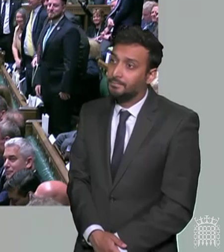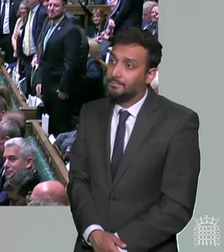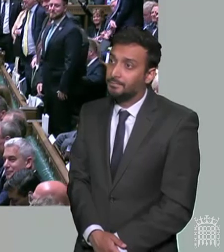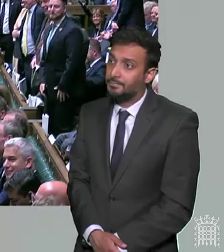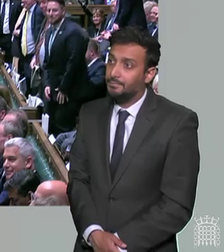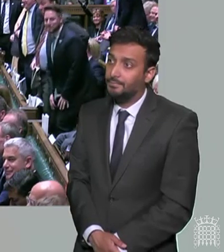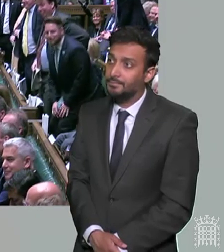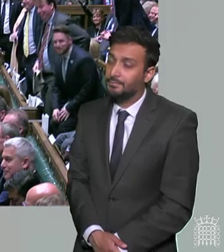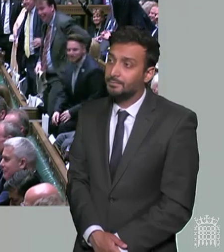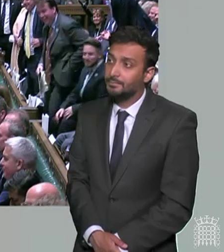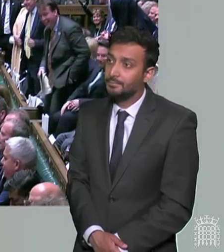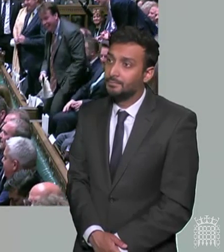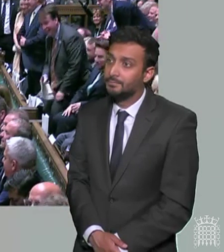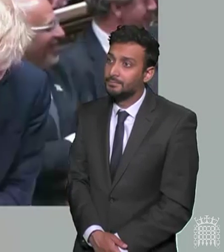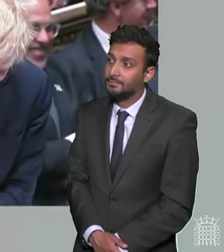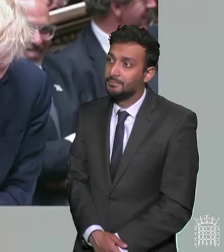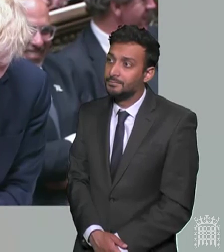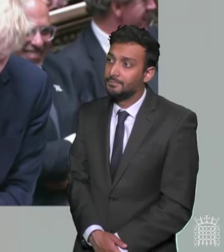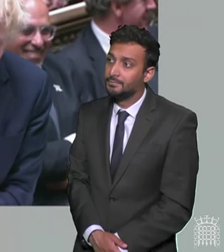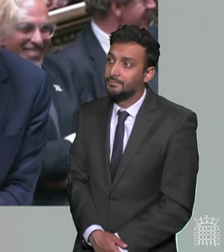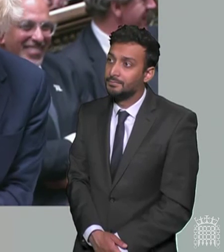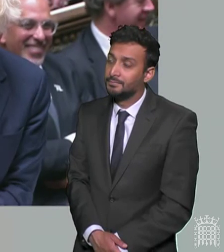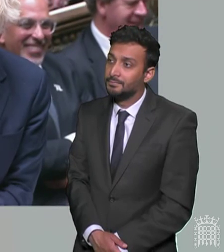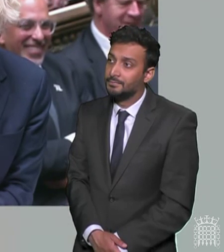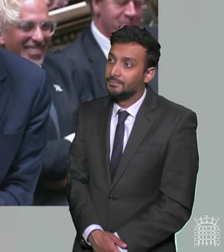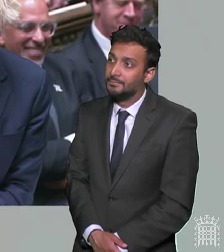Hear, hear, Mr Speaker—up the Vale!